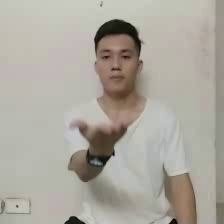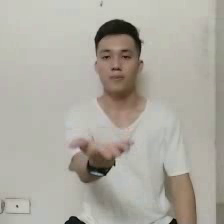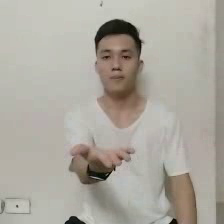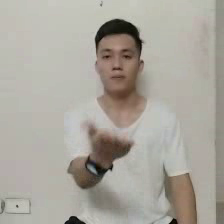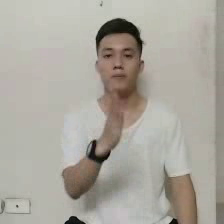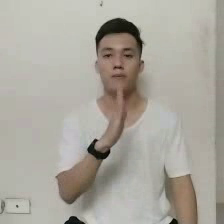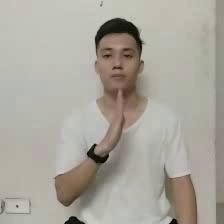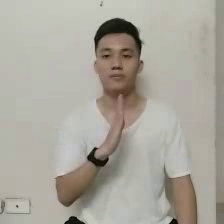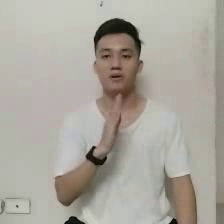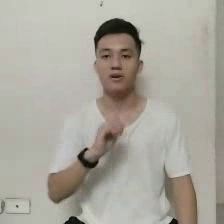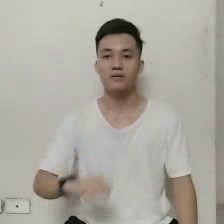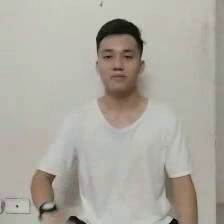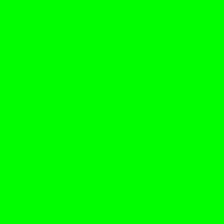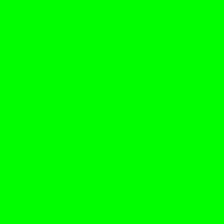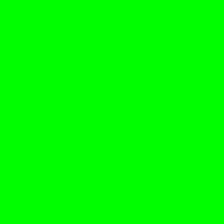Xin phép